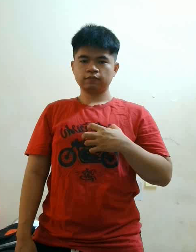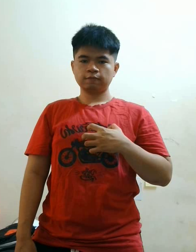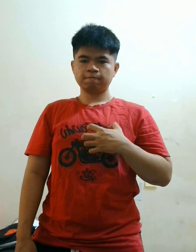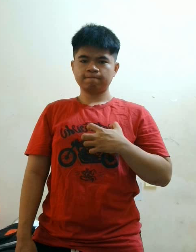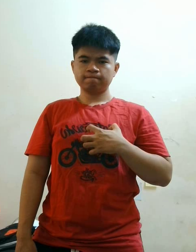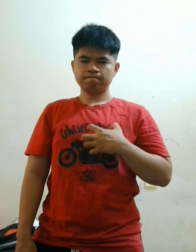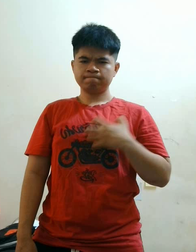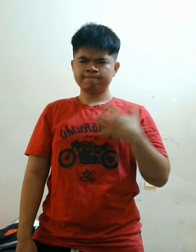tuc gian